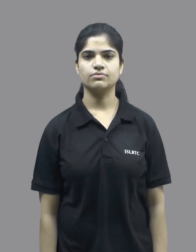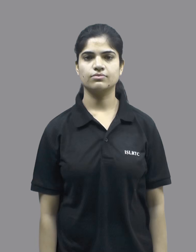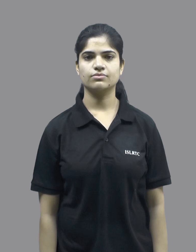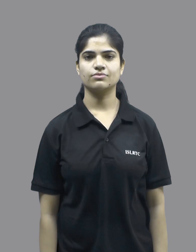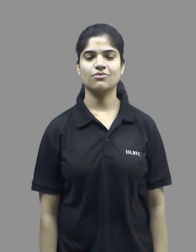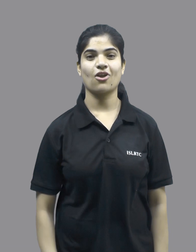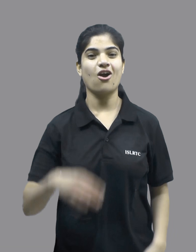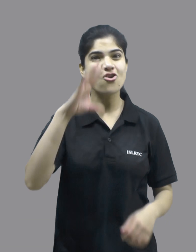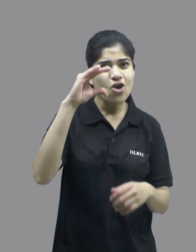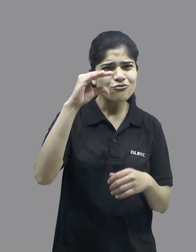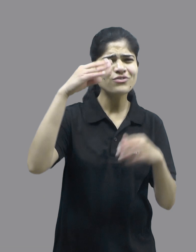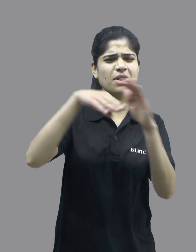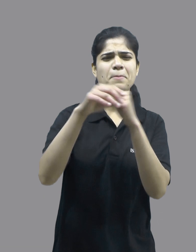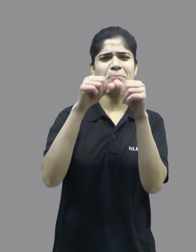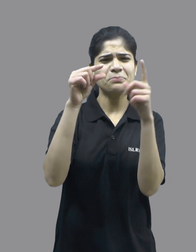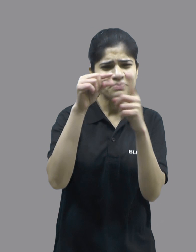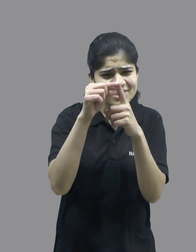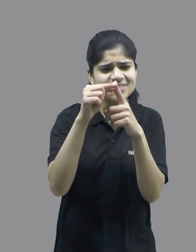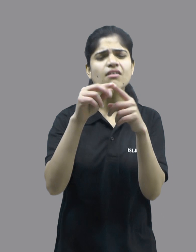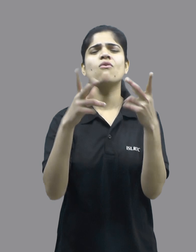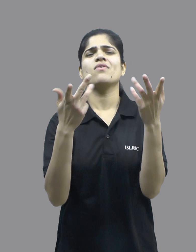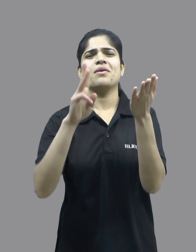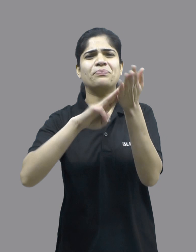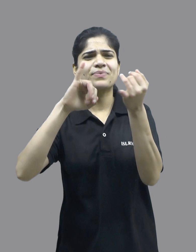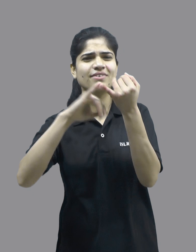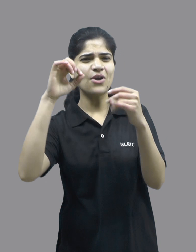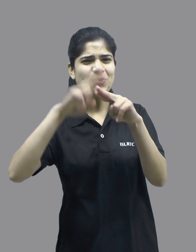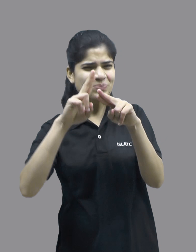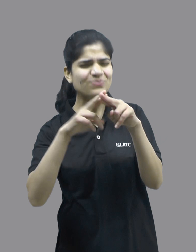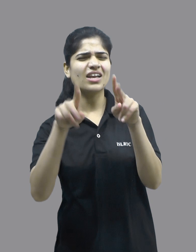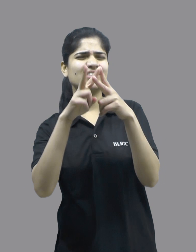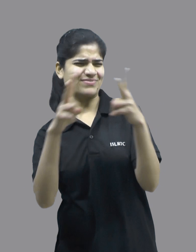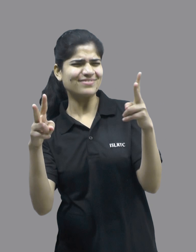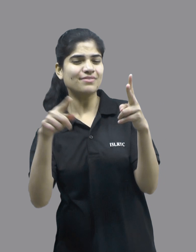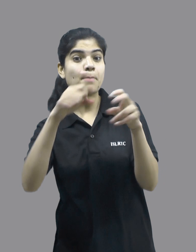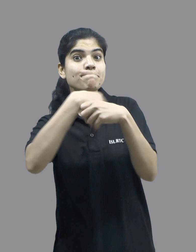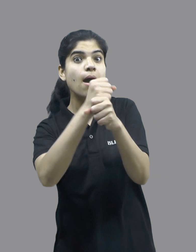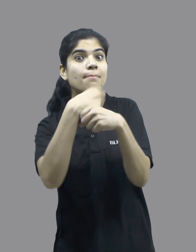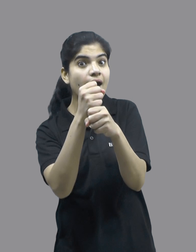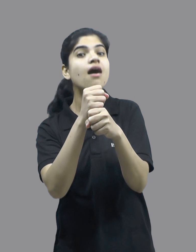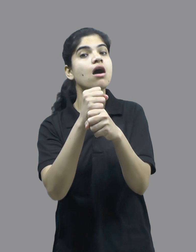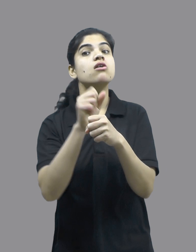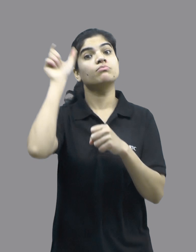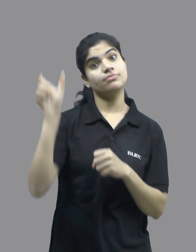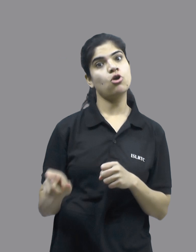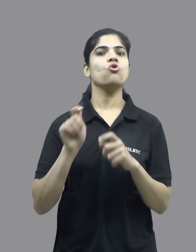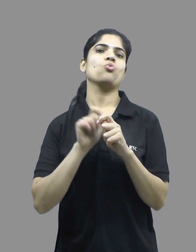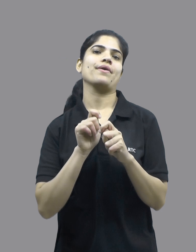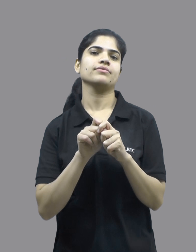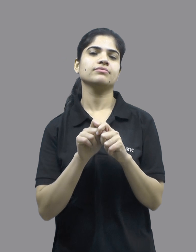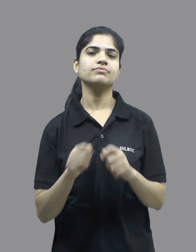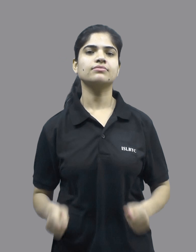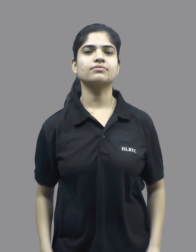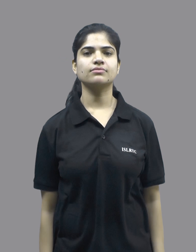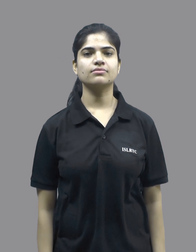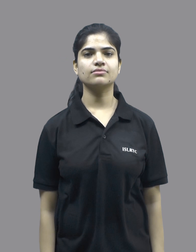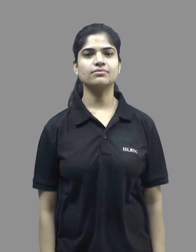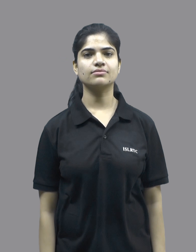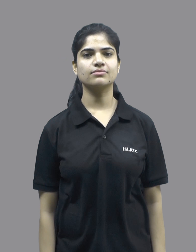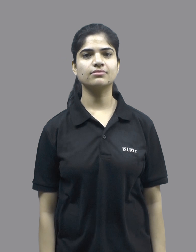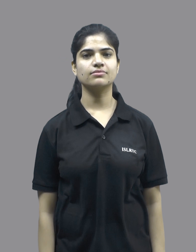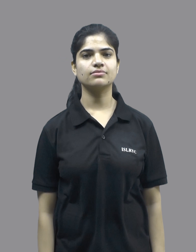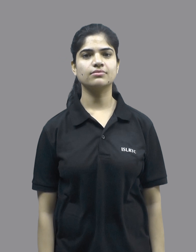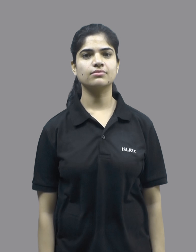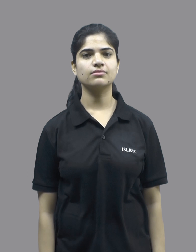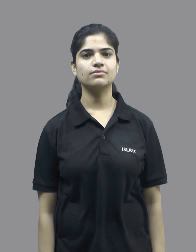Software Developer